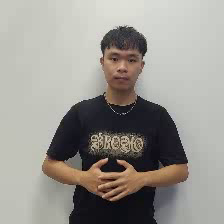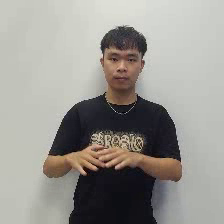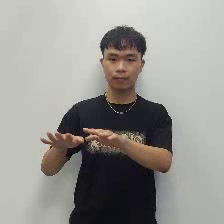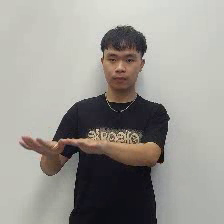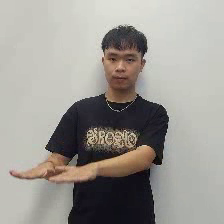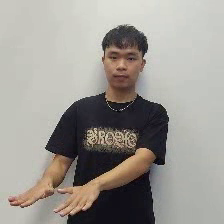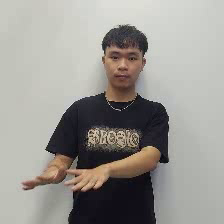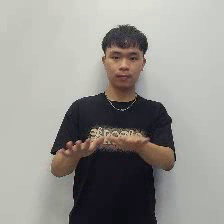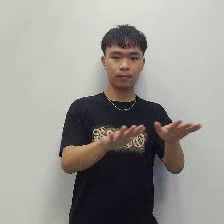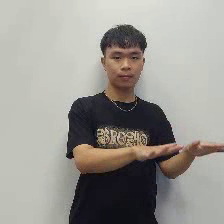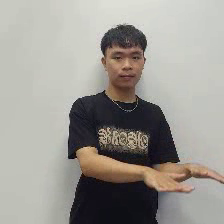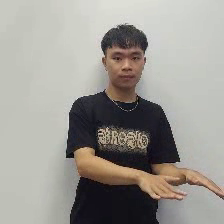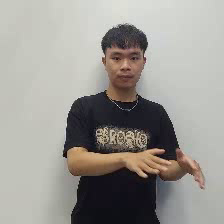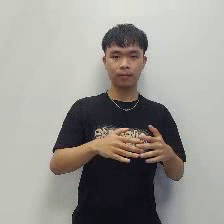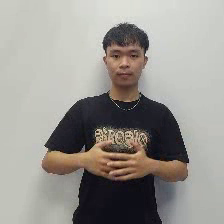Chậm lại